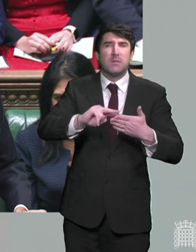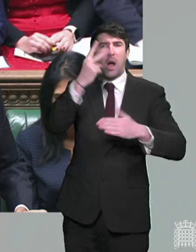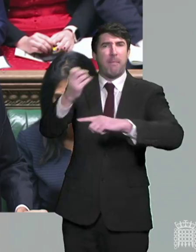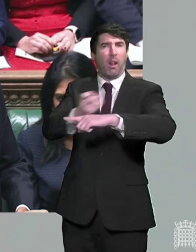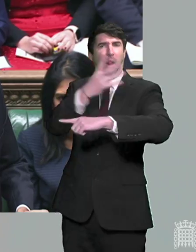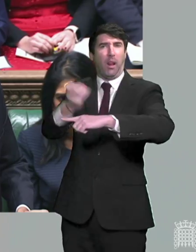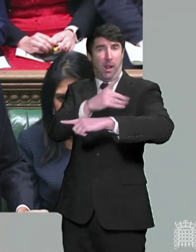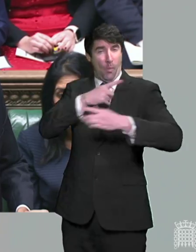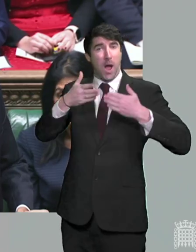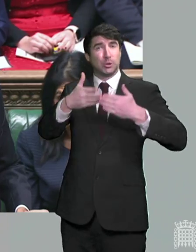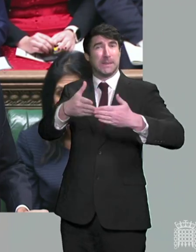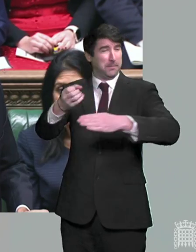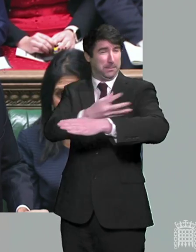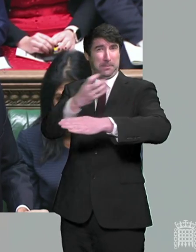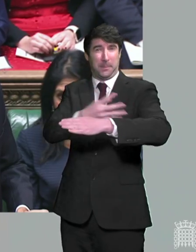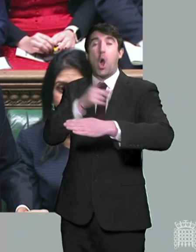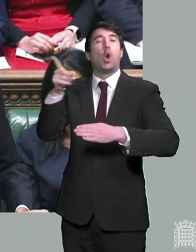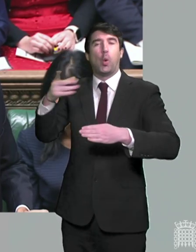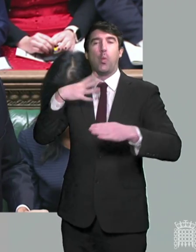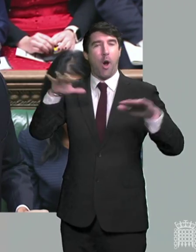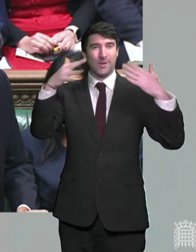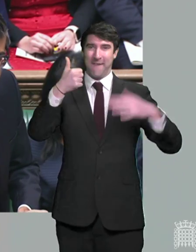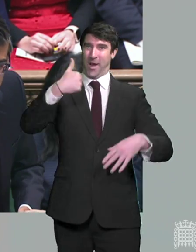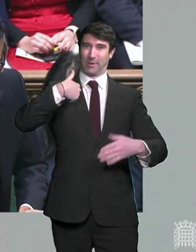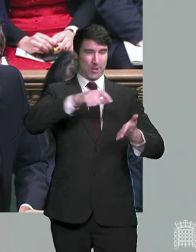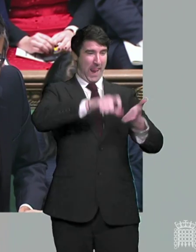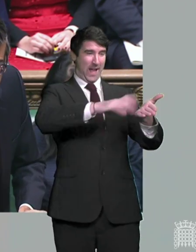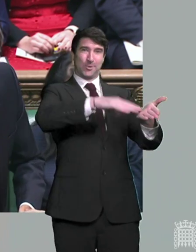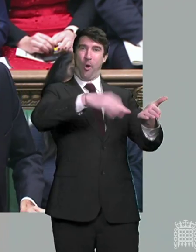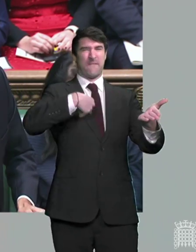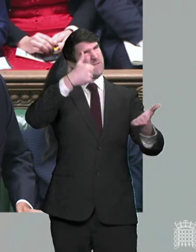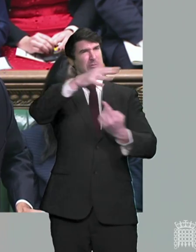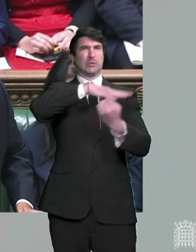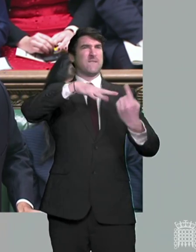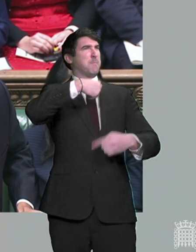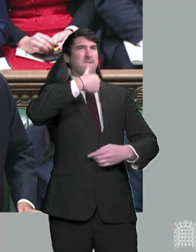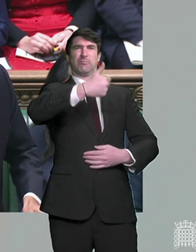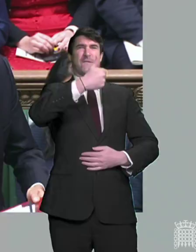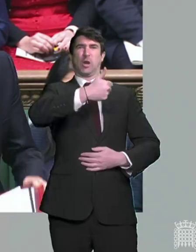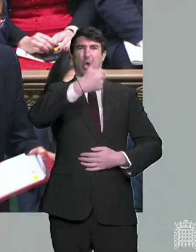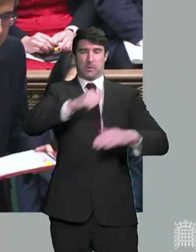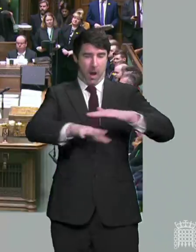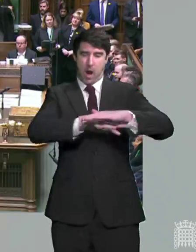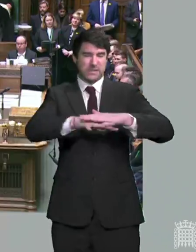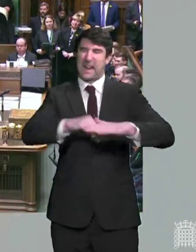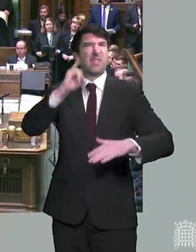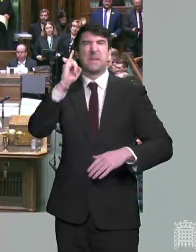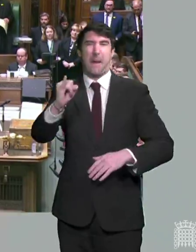It is typical political posturing. It is bad for the economy; it is bad for our security—just like the Labour party.